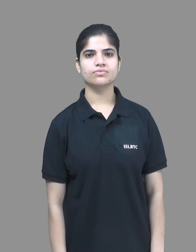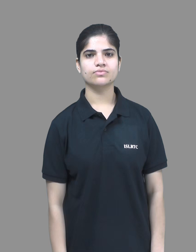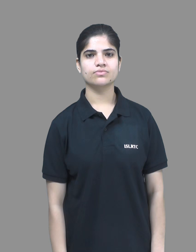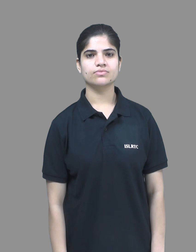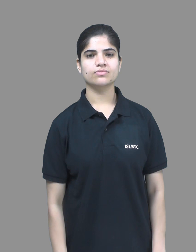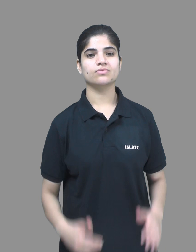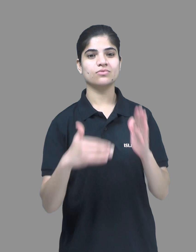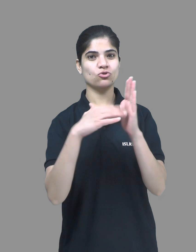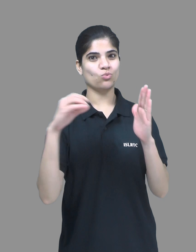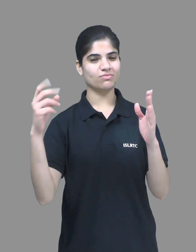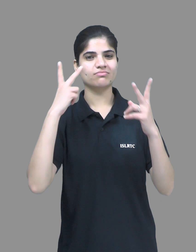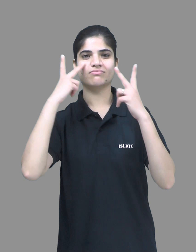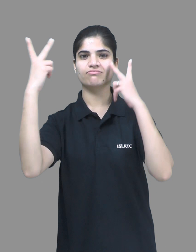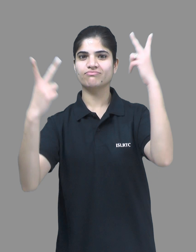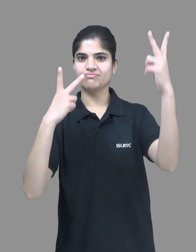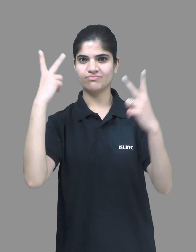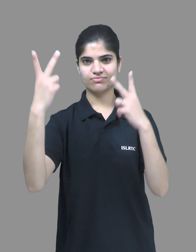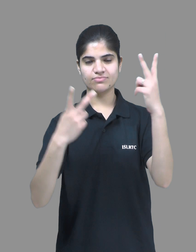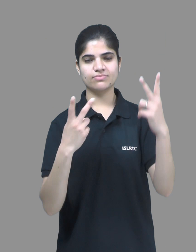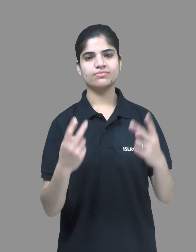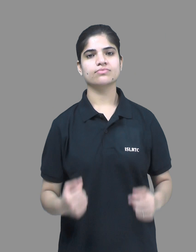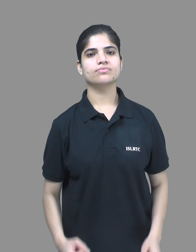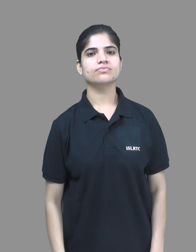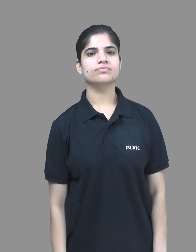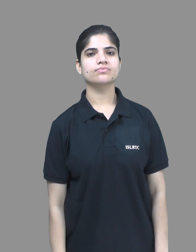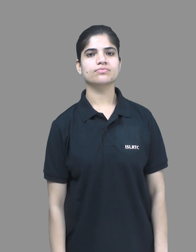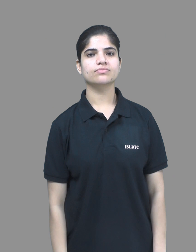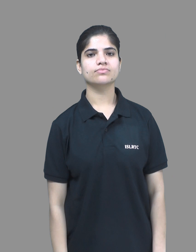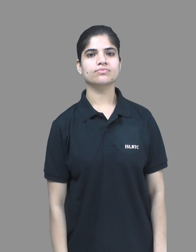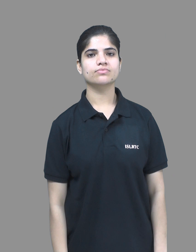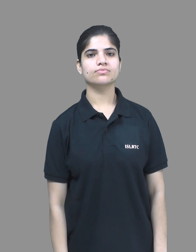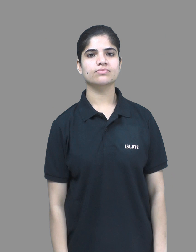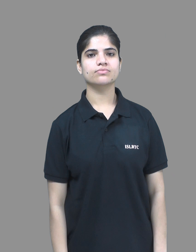Zoo